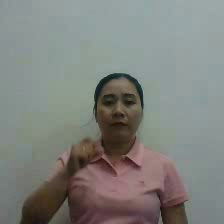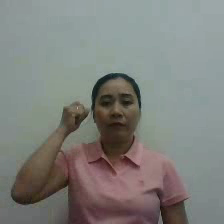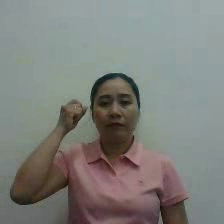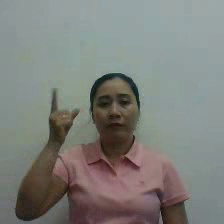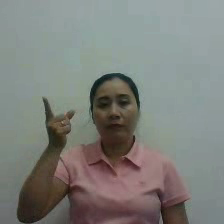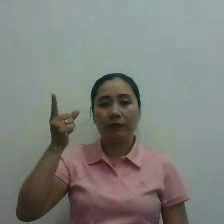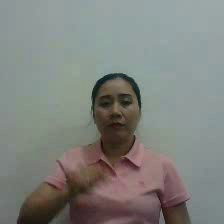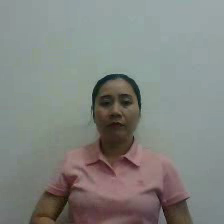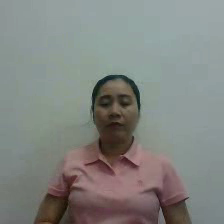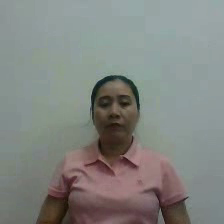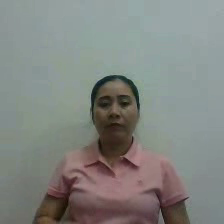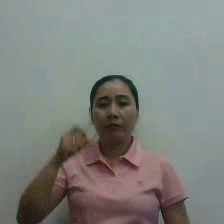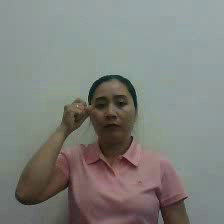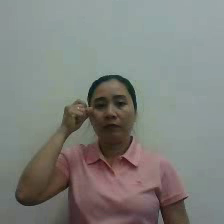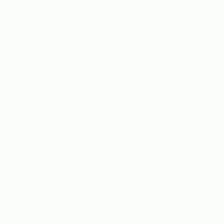Thức dậy